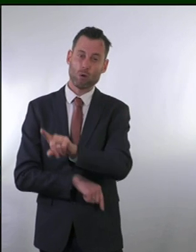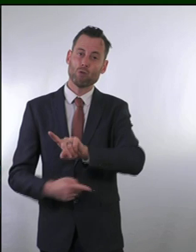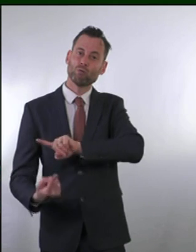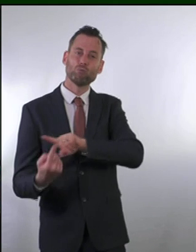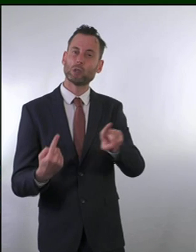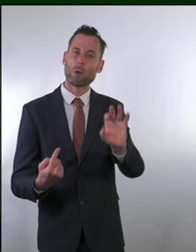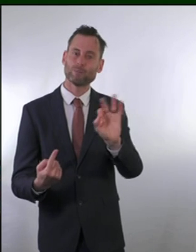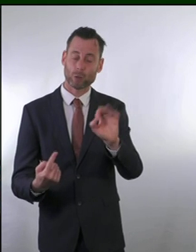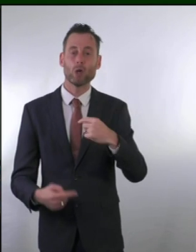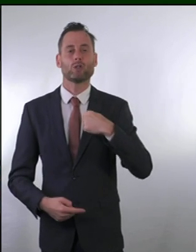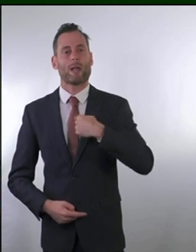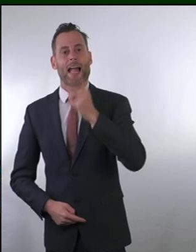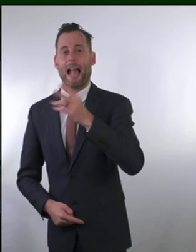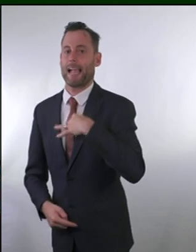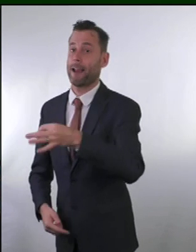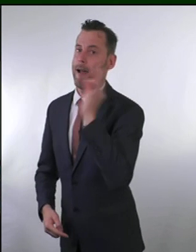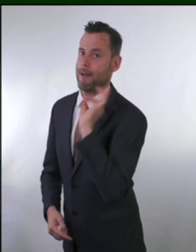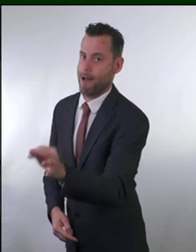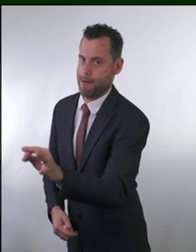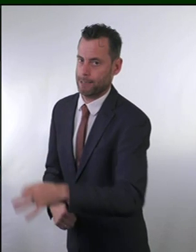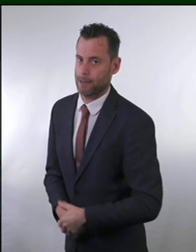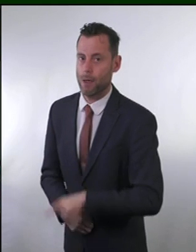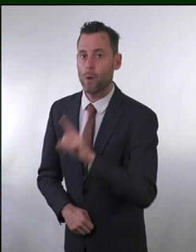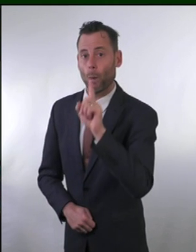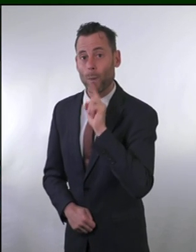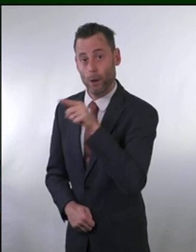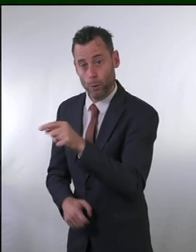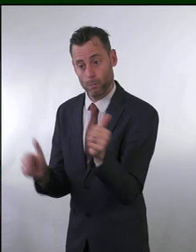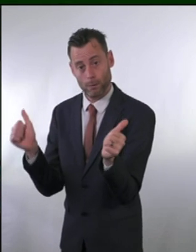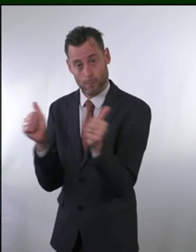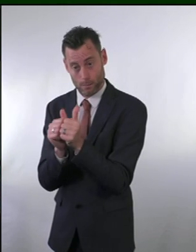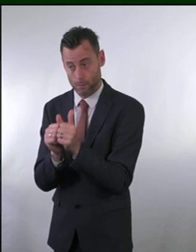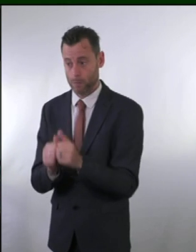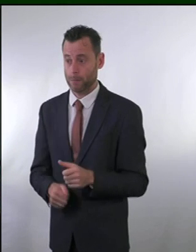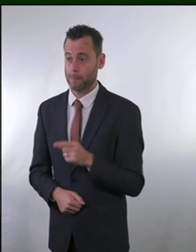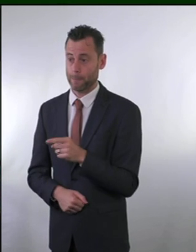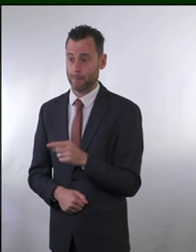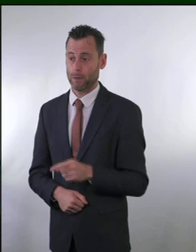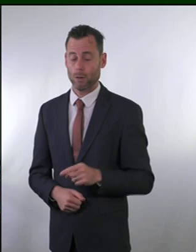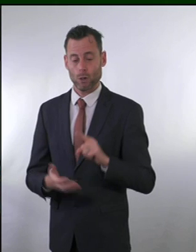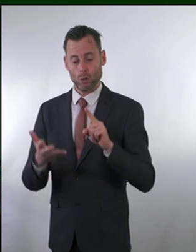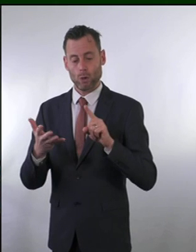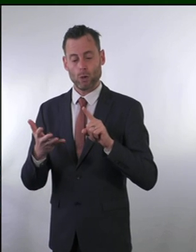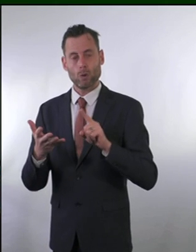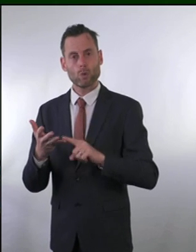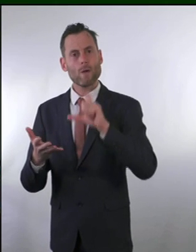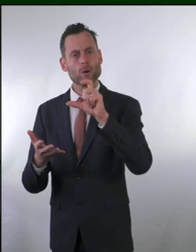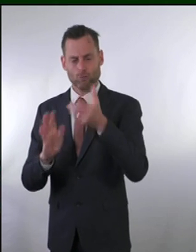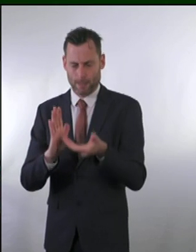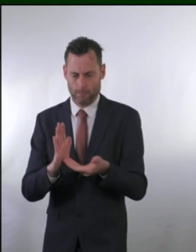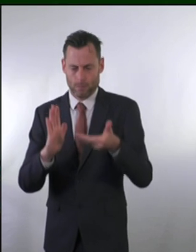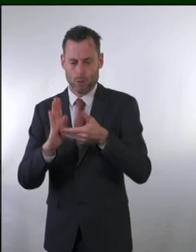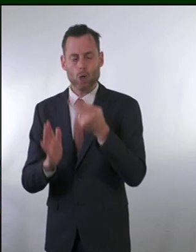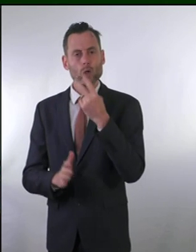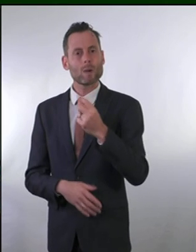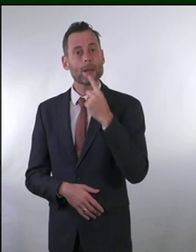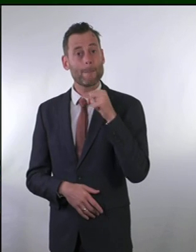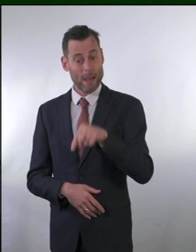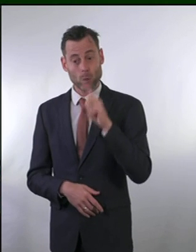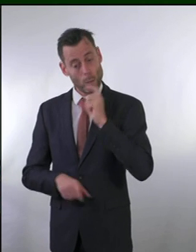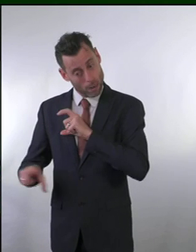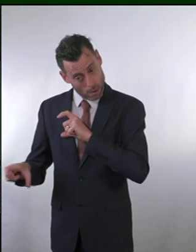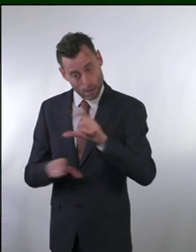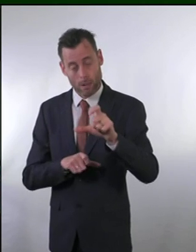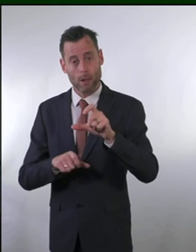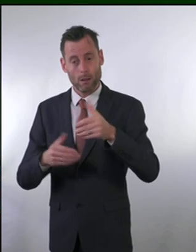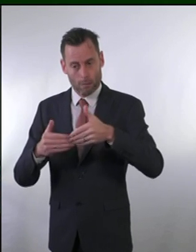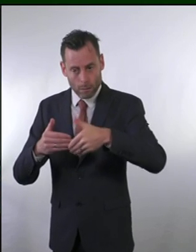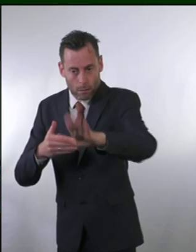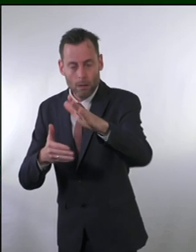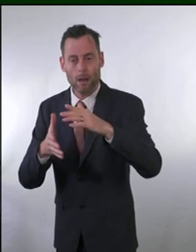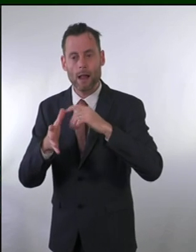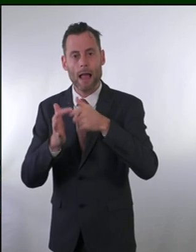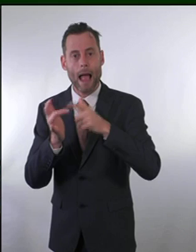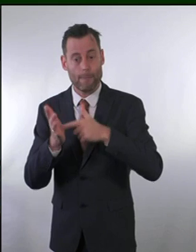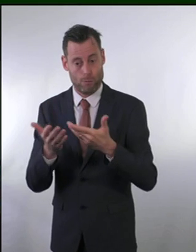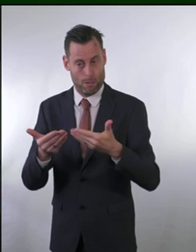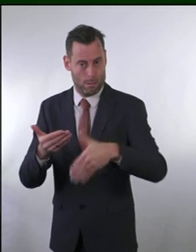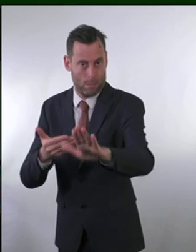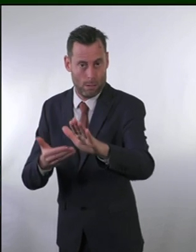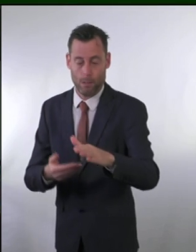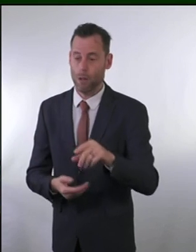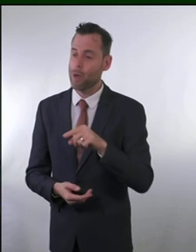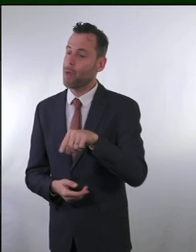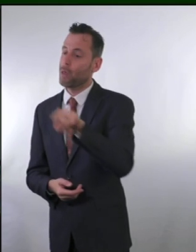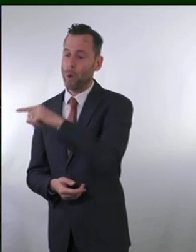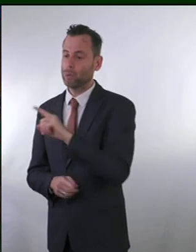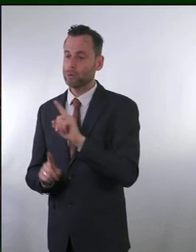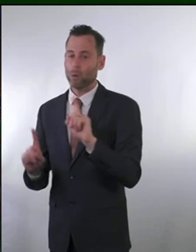I therefore ask the Prime Minister again: will he confirm that the temporary £20 universal credit uplift will be made permanent after April next year and that those who are currently excluded from the uplift will be included?